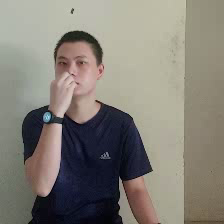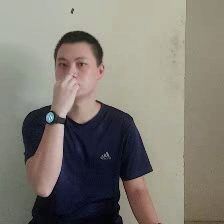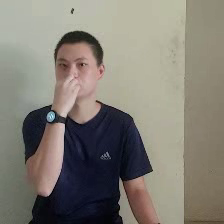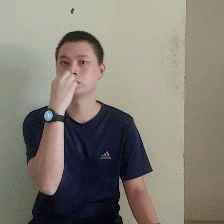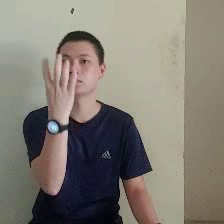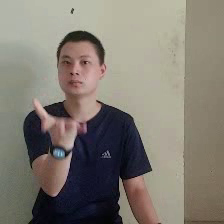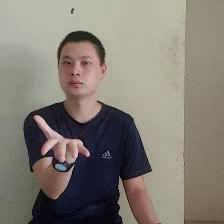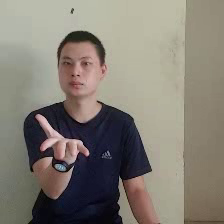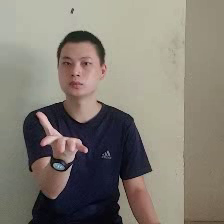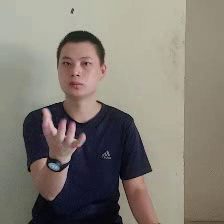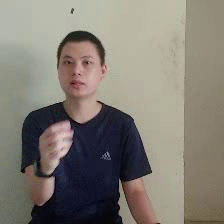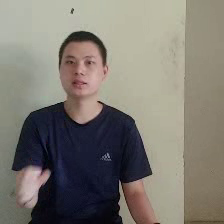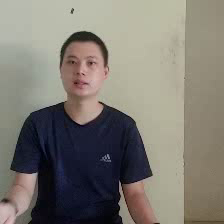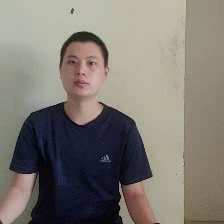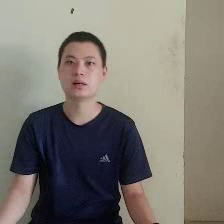Cảm ơn